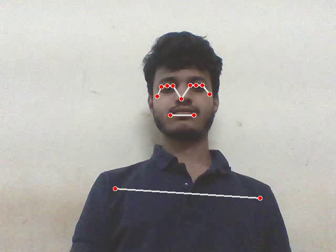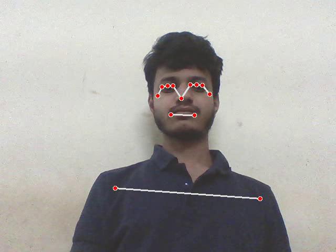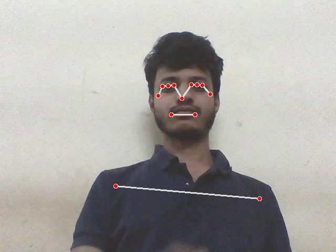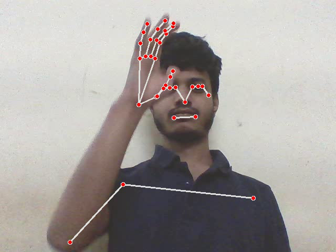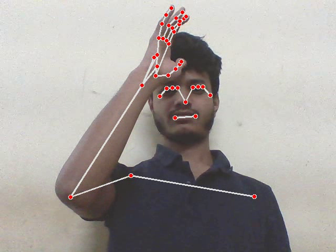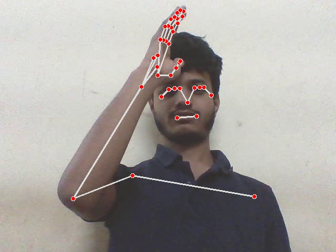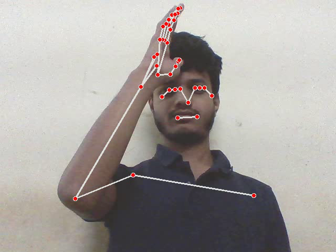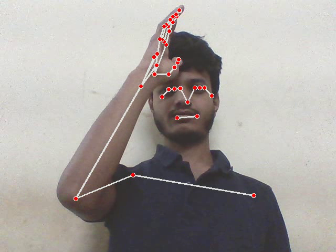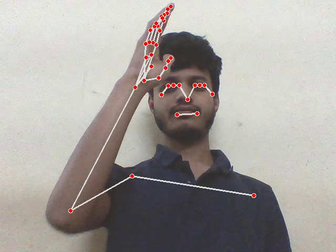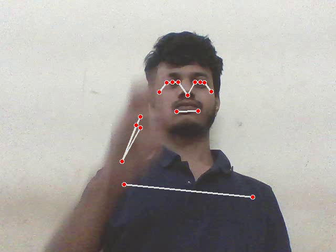father